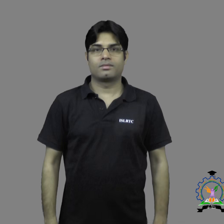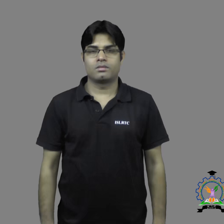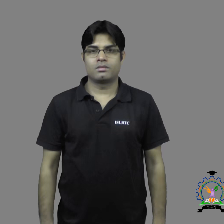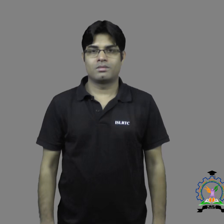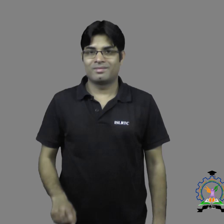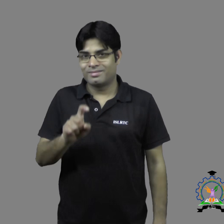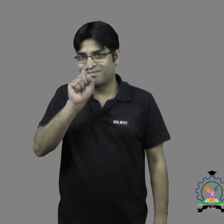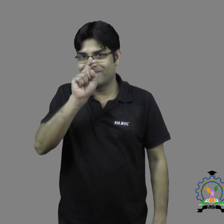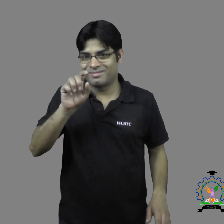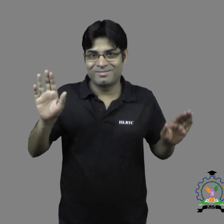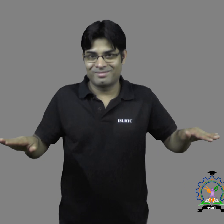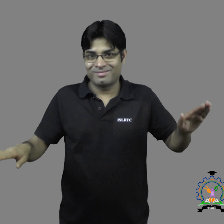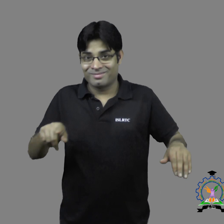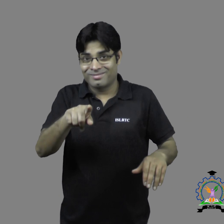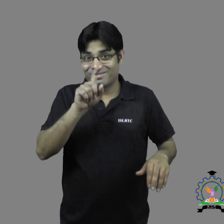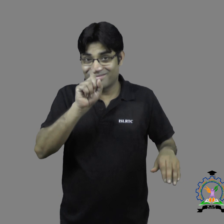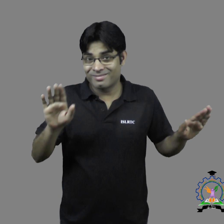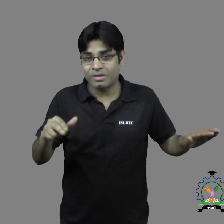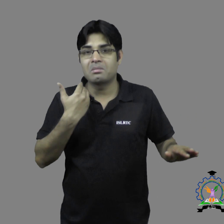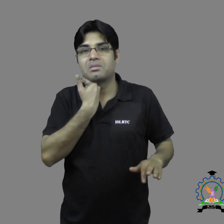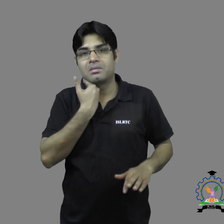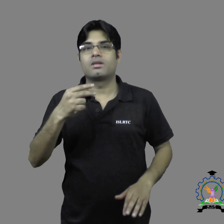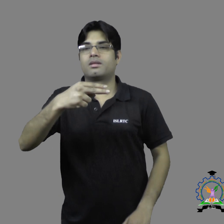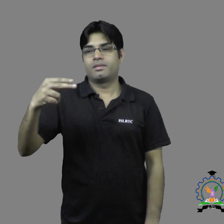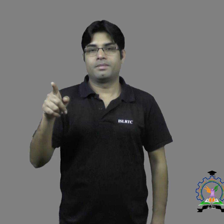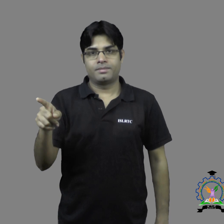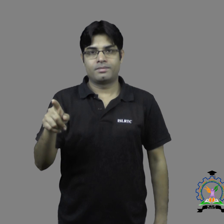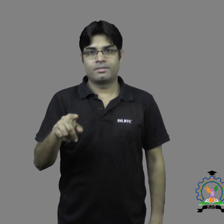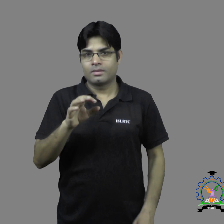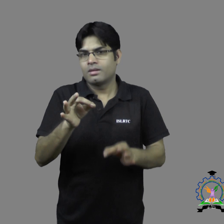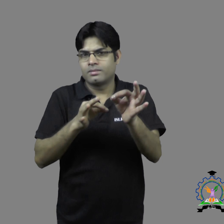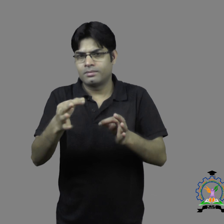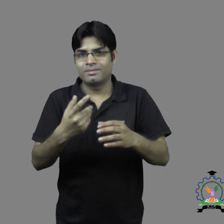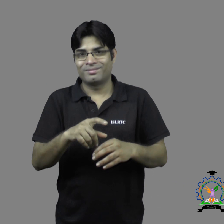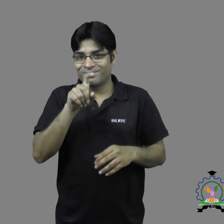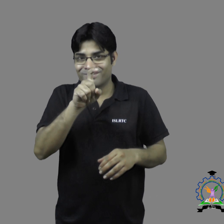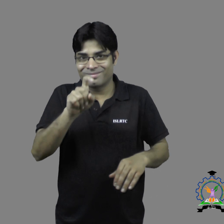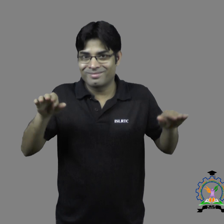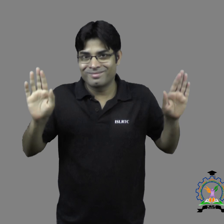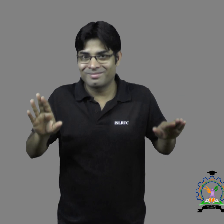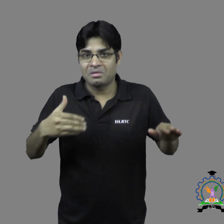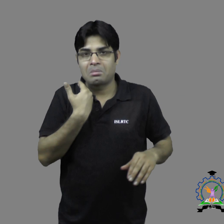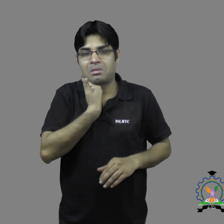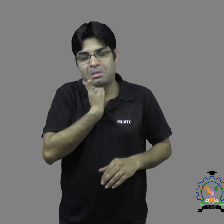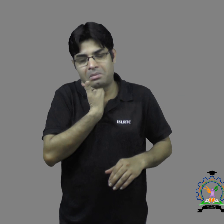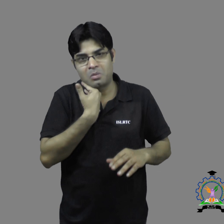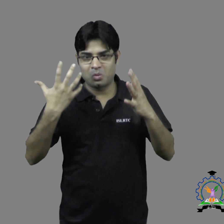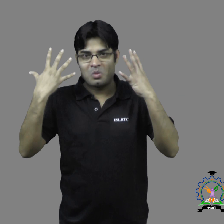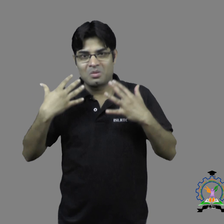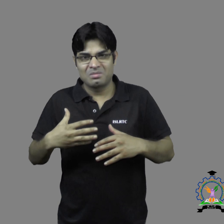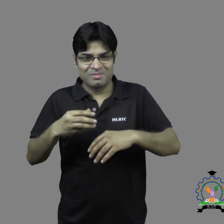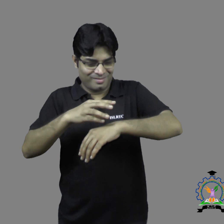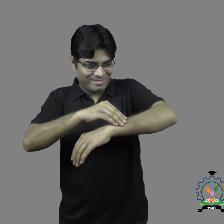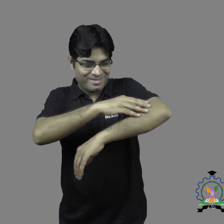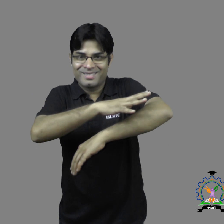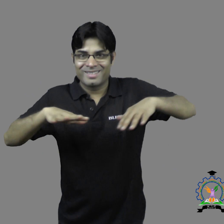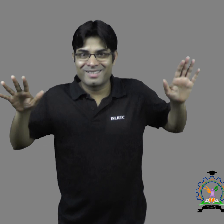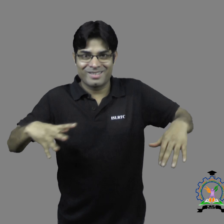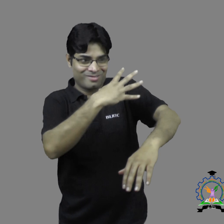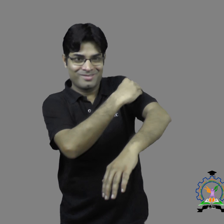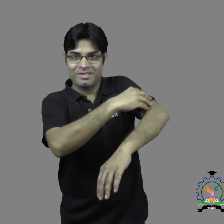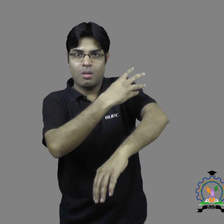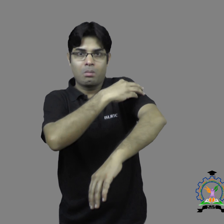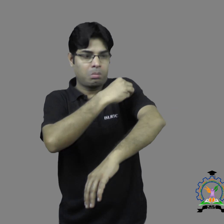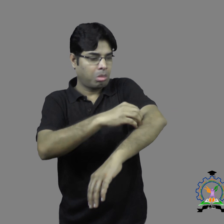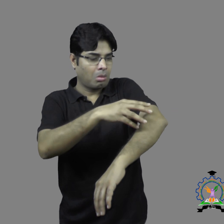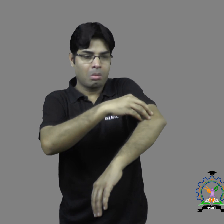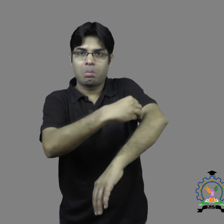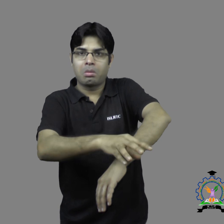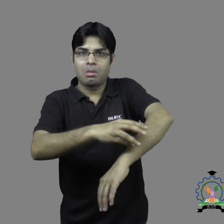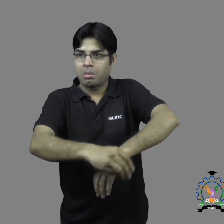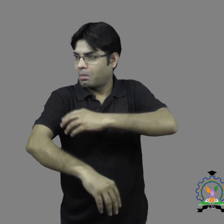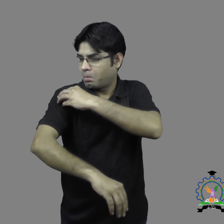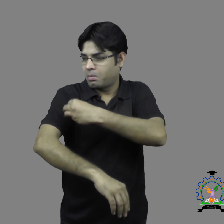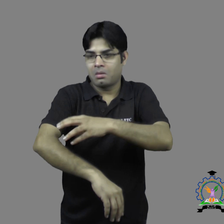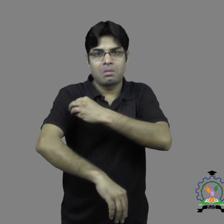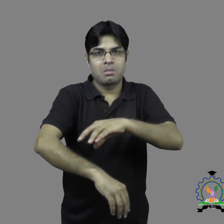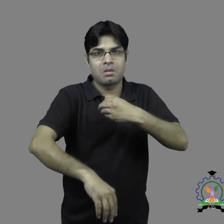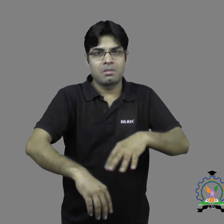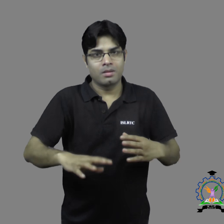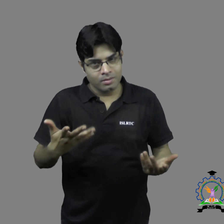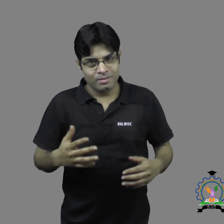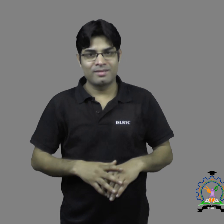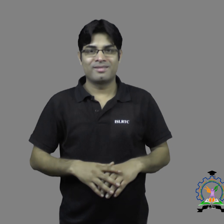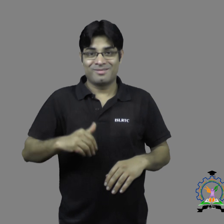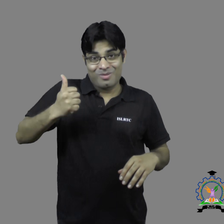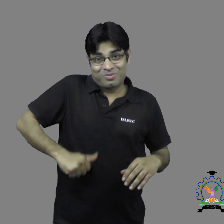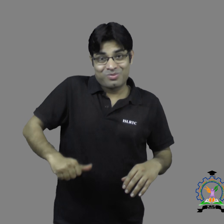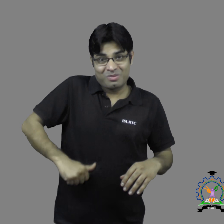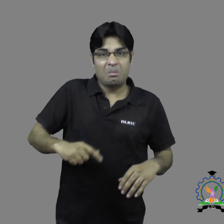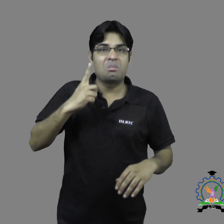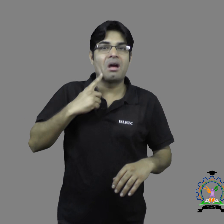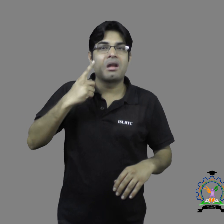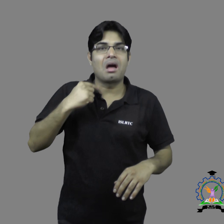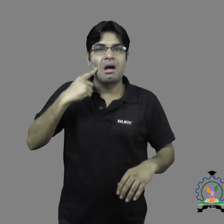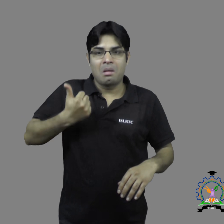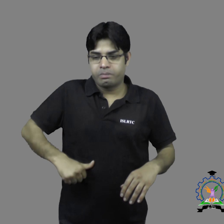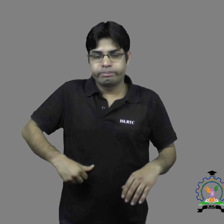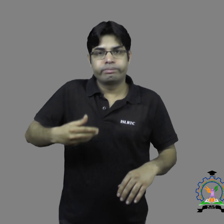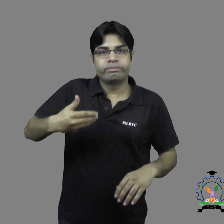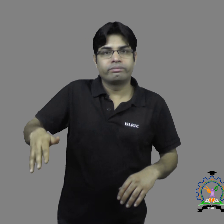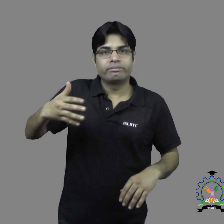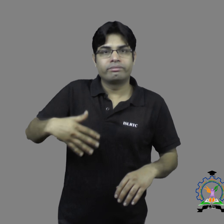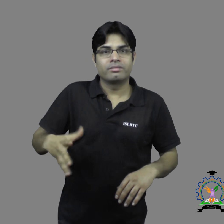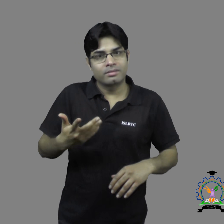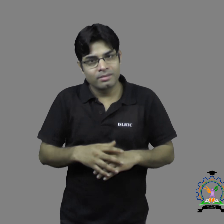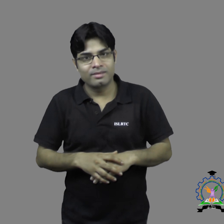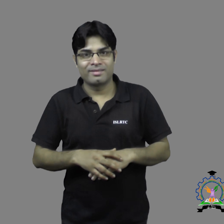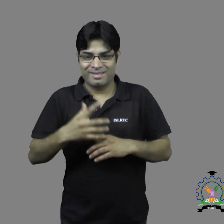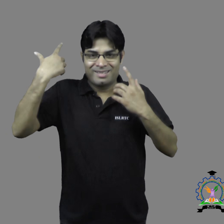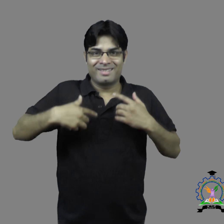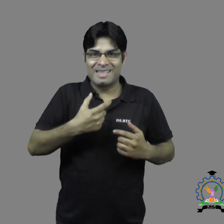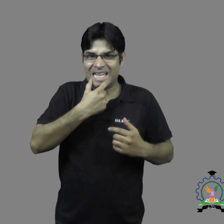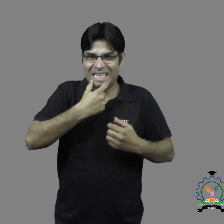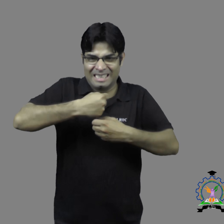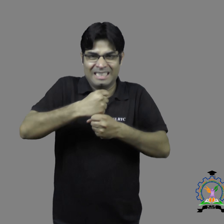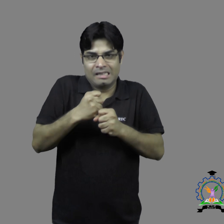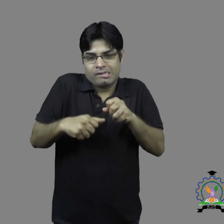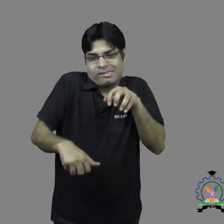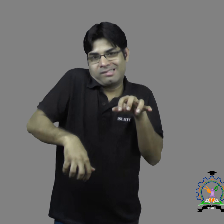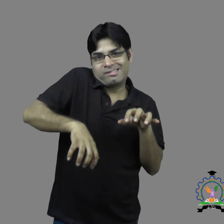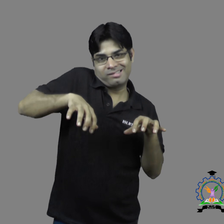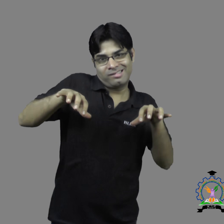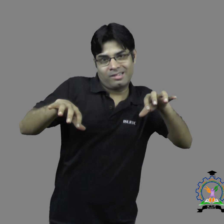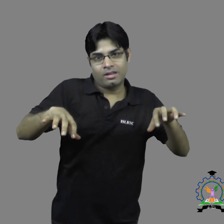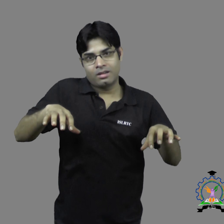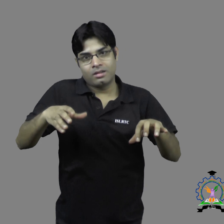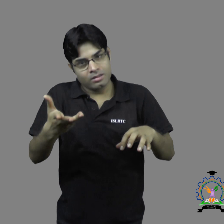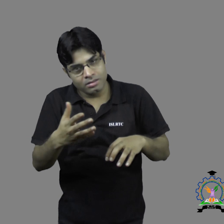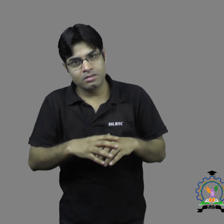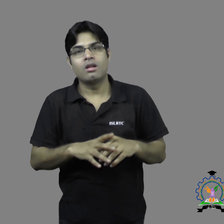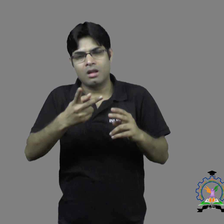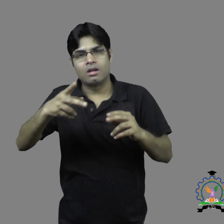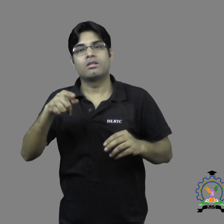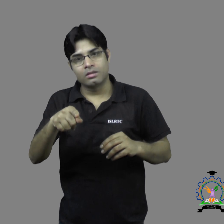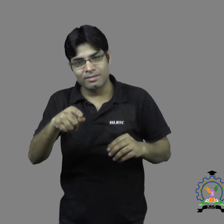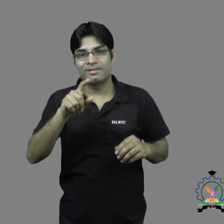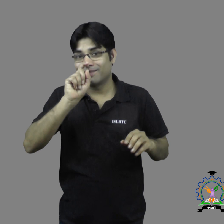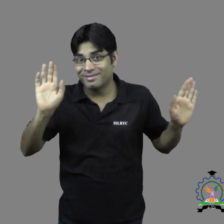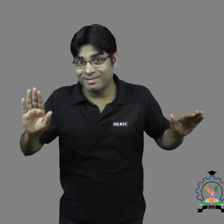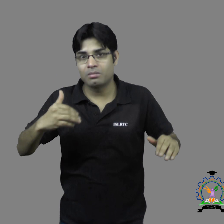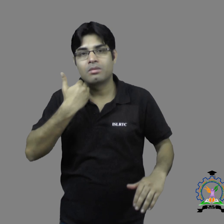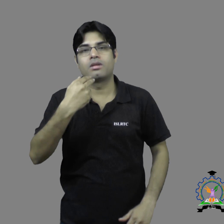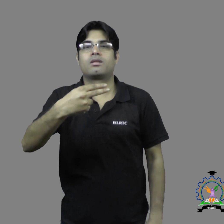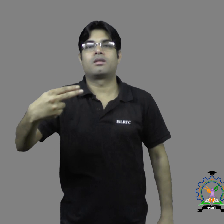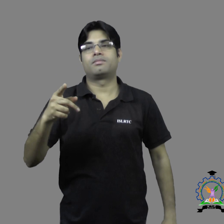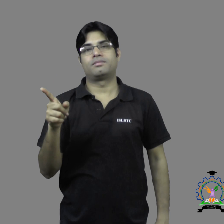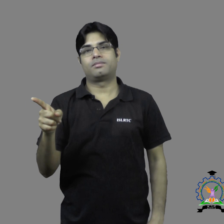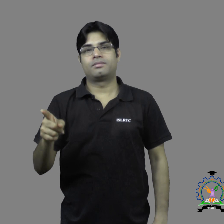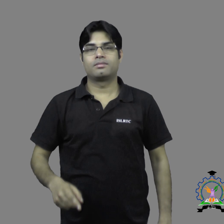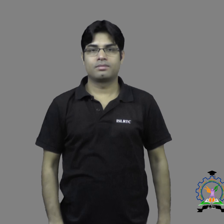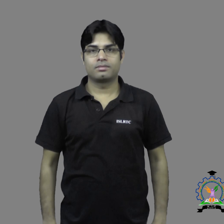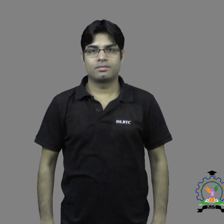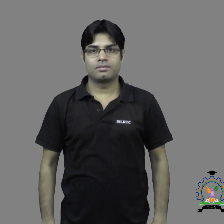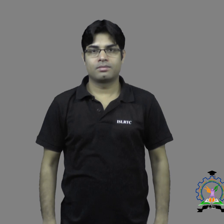Tick Fever